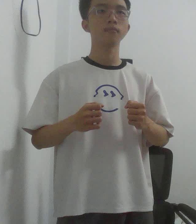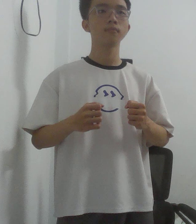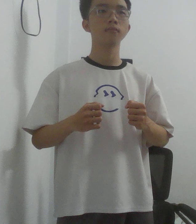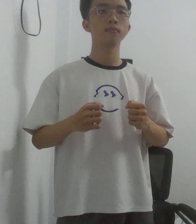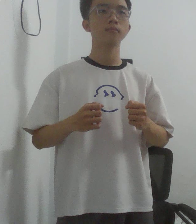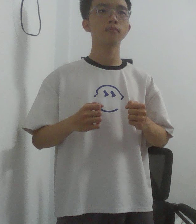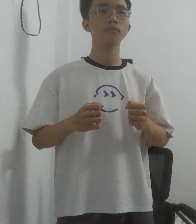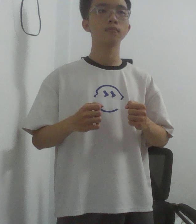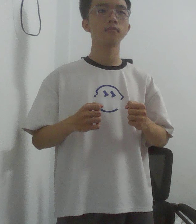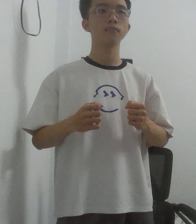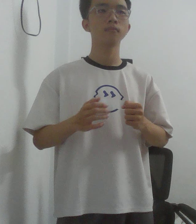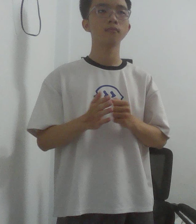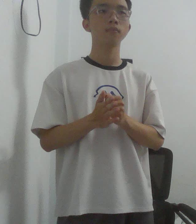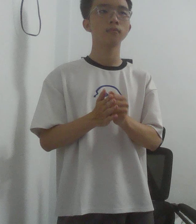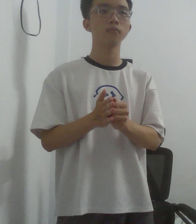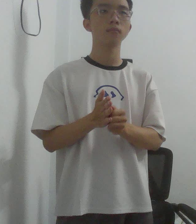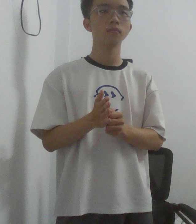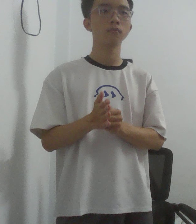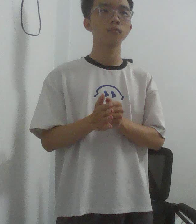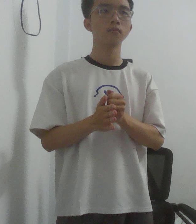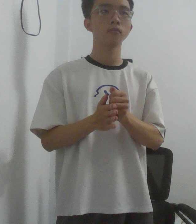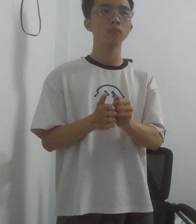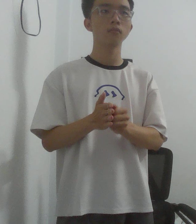thang